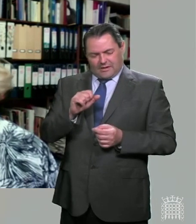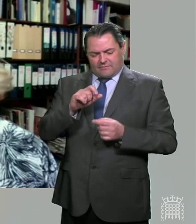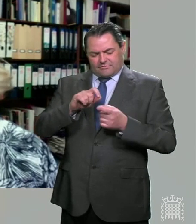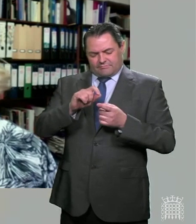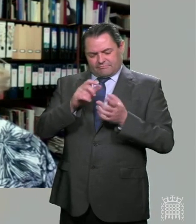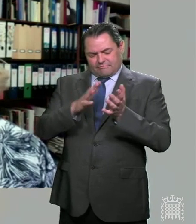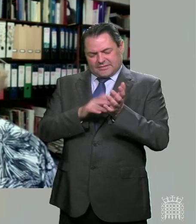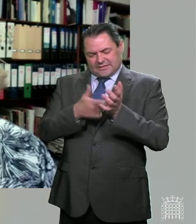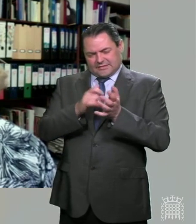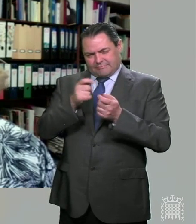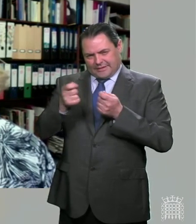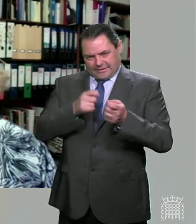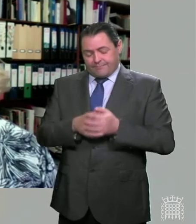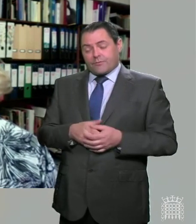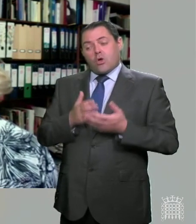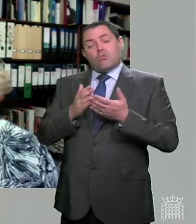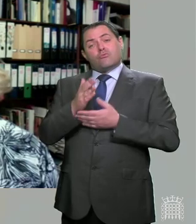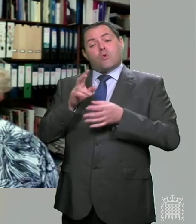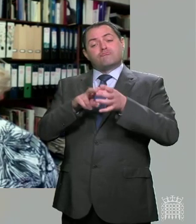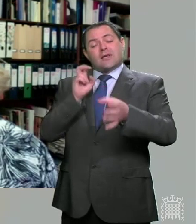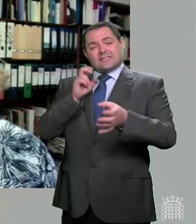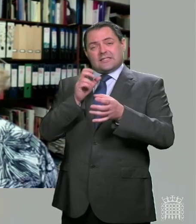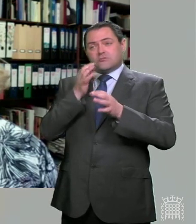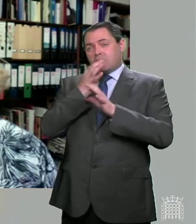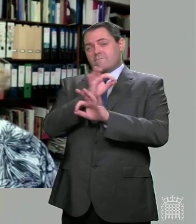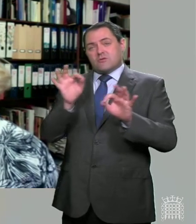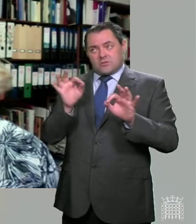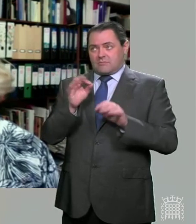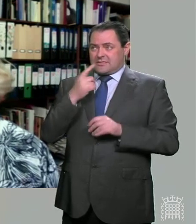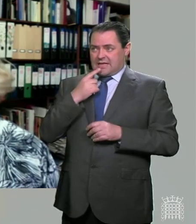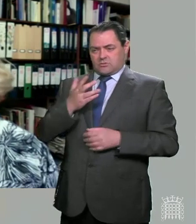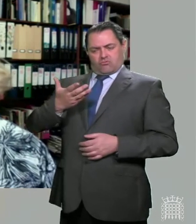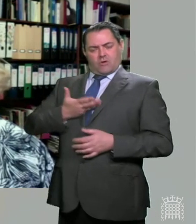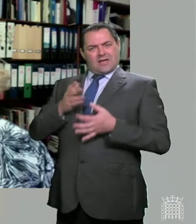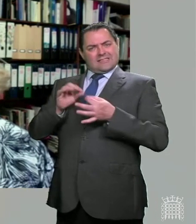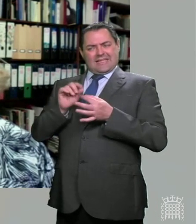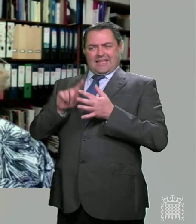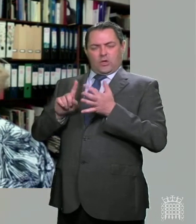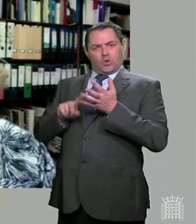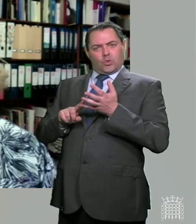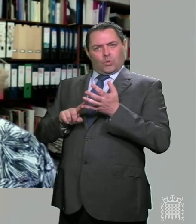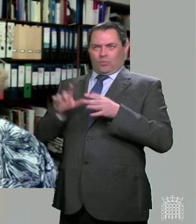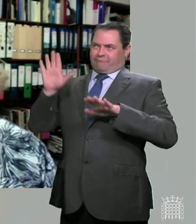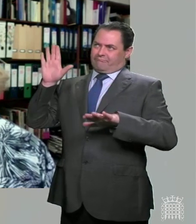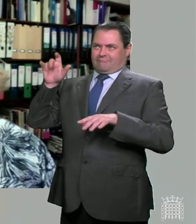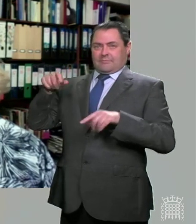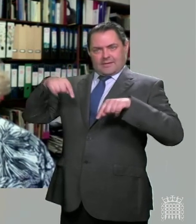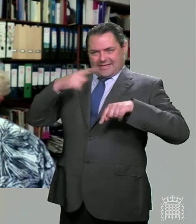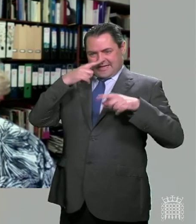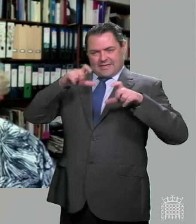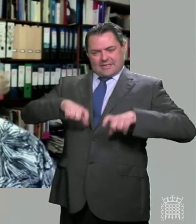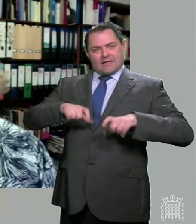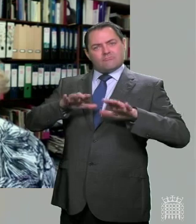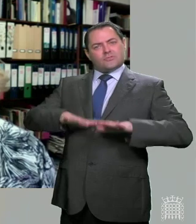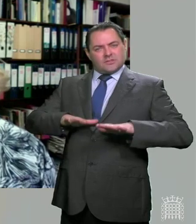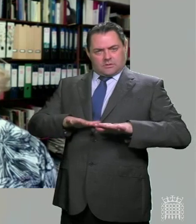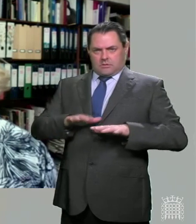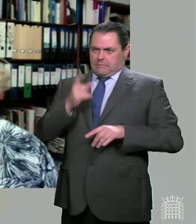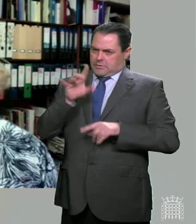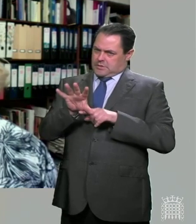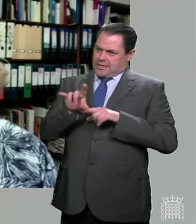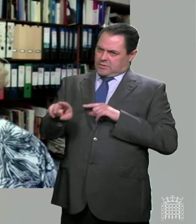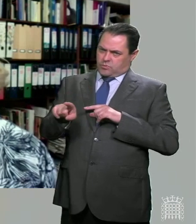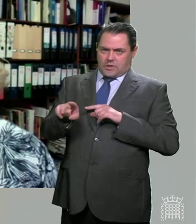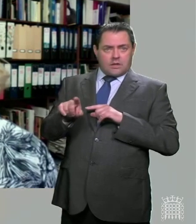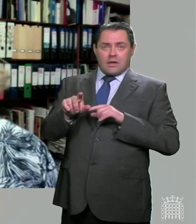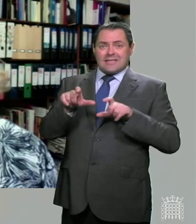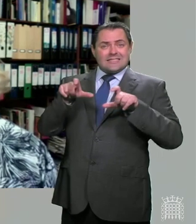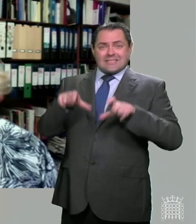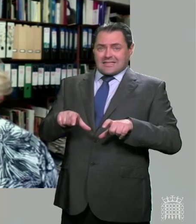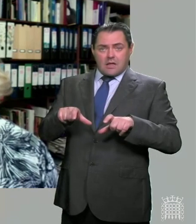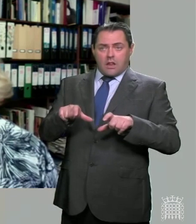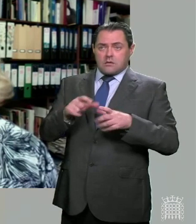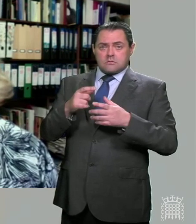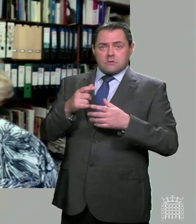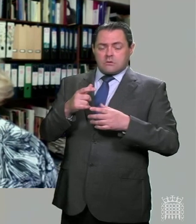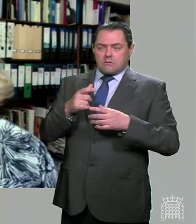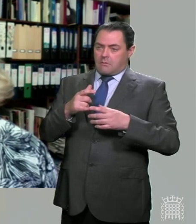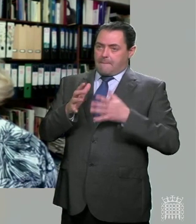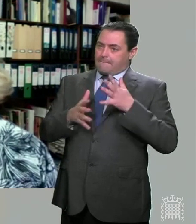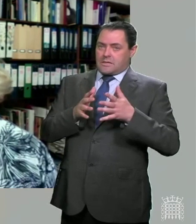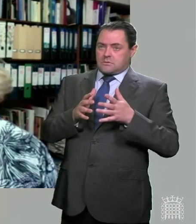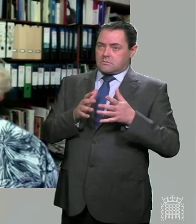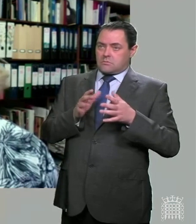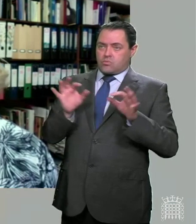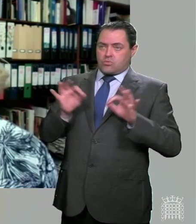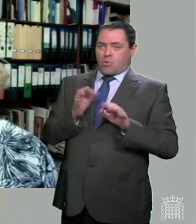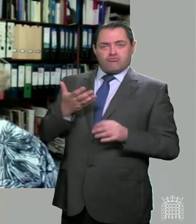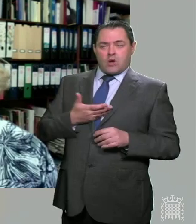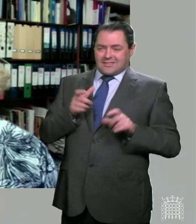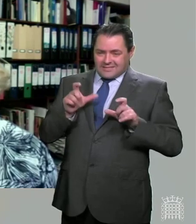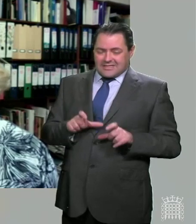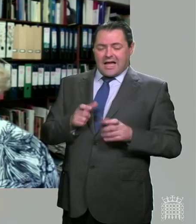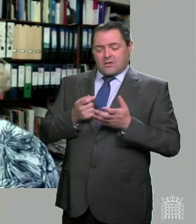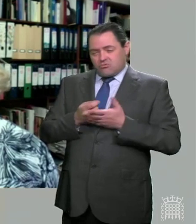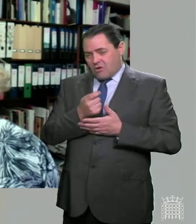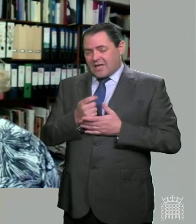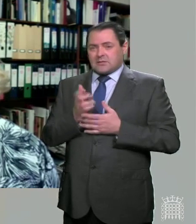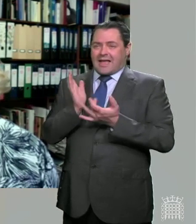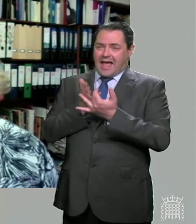During the Brexit referendum the Prime Minister promised that there would be no change in the rights of EU citizens in the UK, yet in a week’s time those without settled status will lose the right to work, rent a flat or access free healthcare.